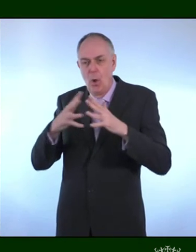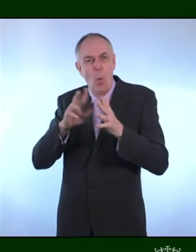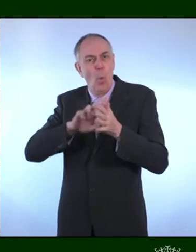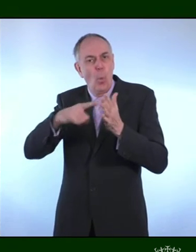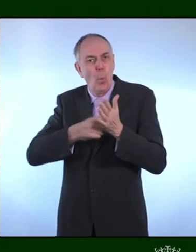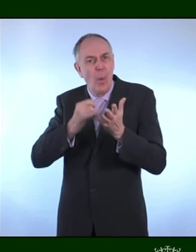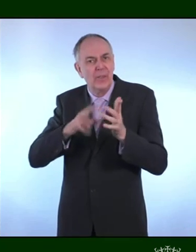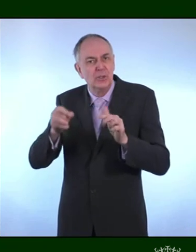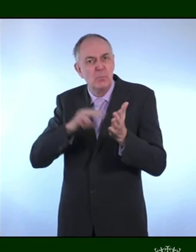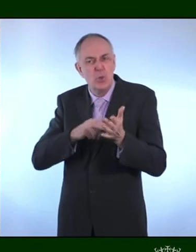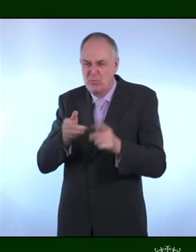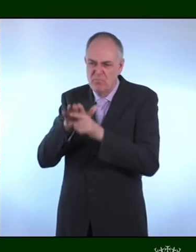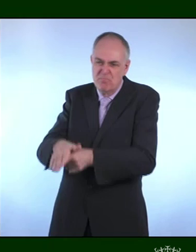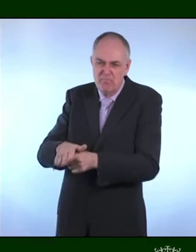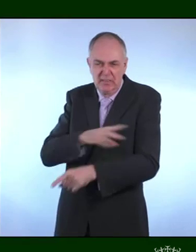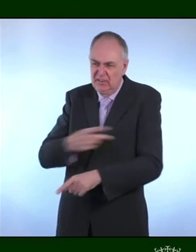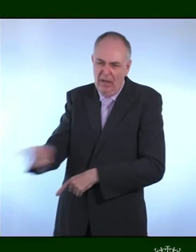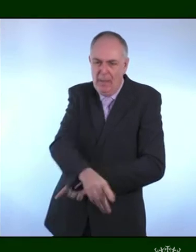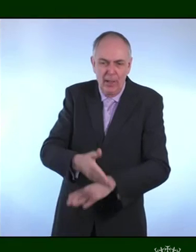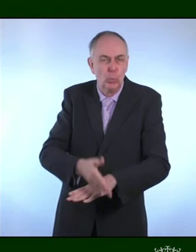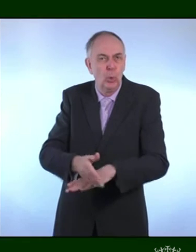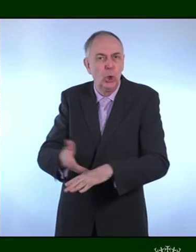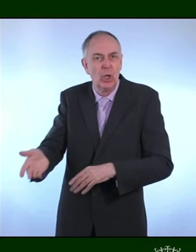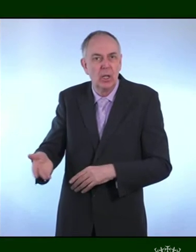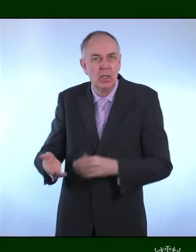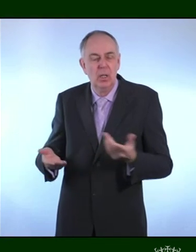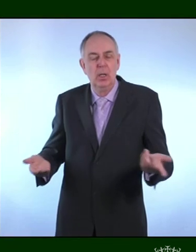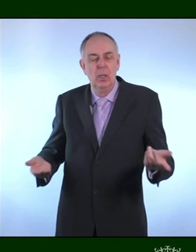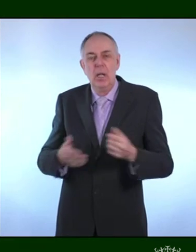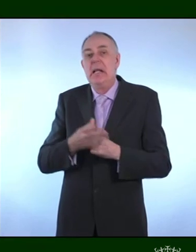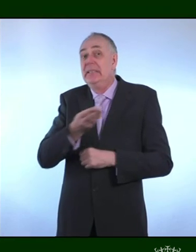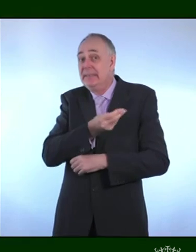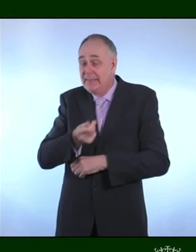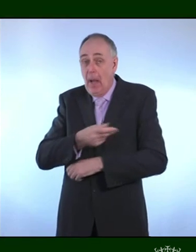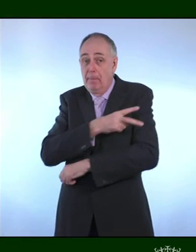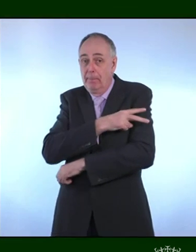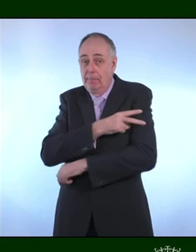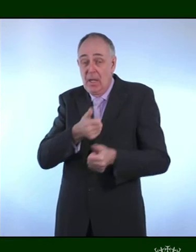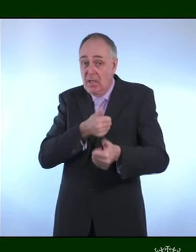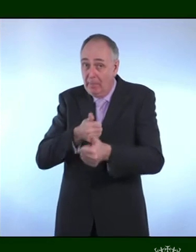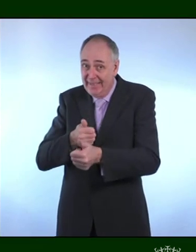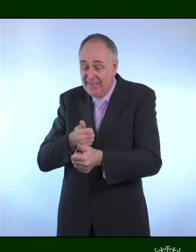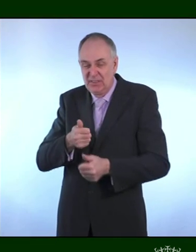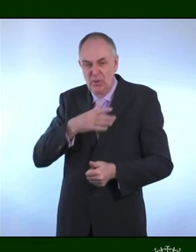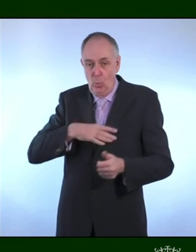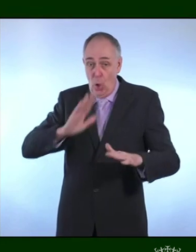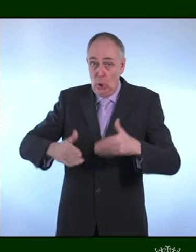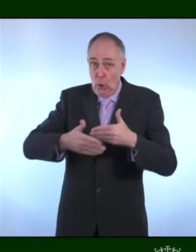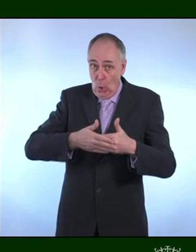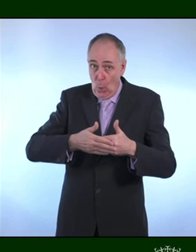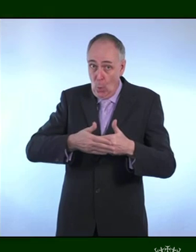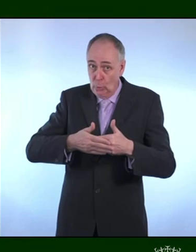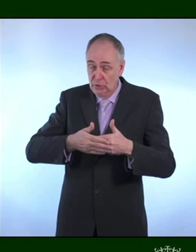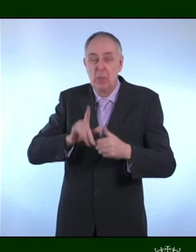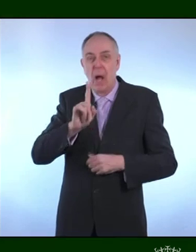Other businesses, such as events, sporting and conference companies in my constituency, are trying to do the right thing but are being let down by their insurance companies.